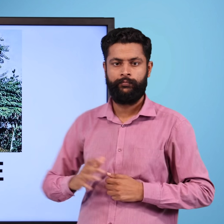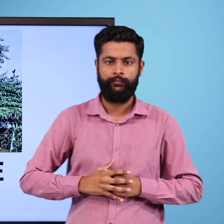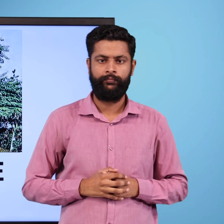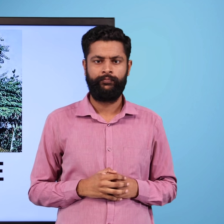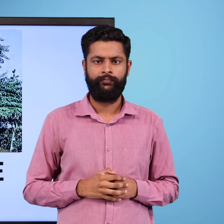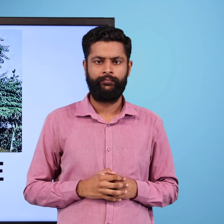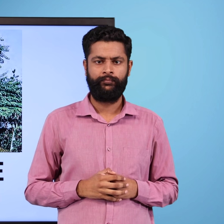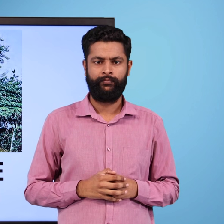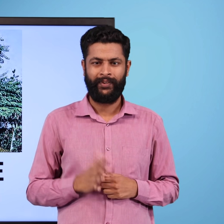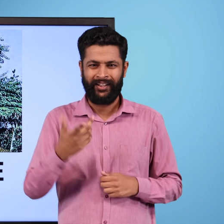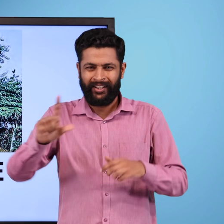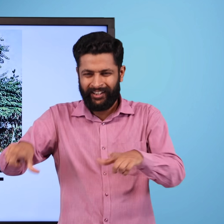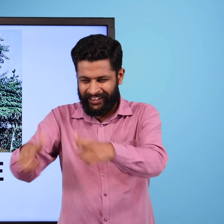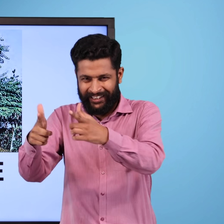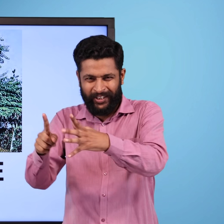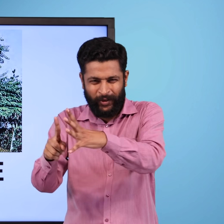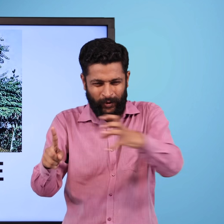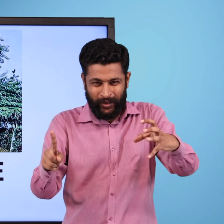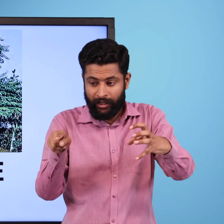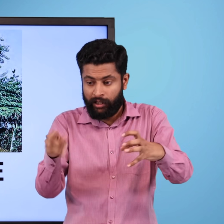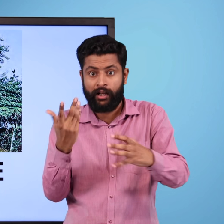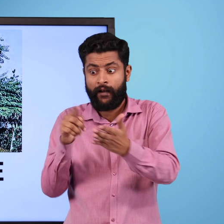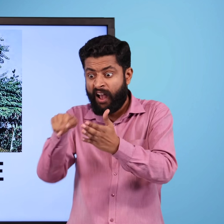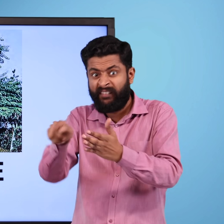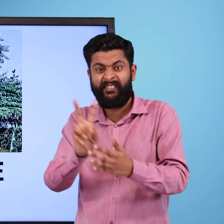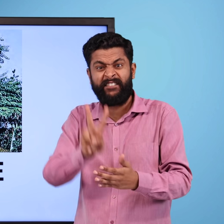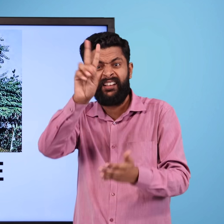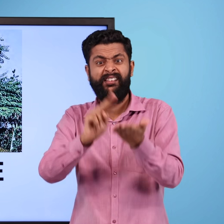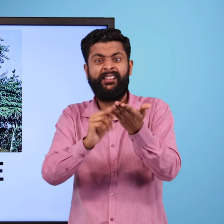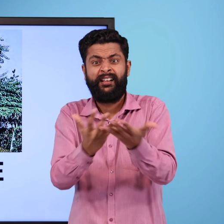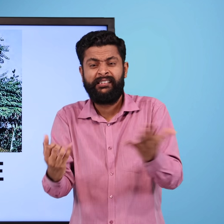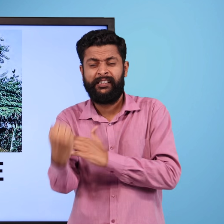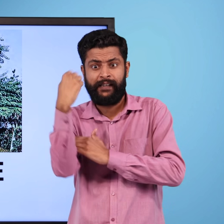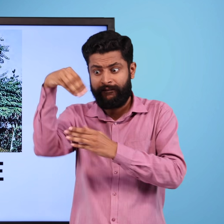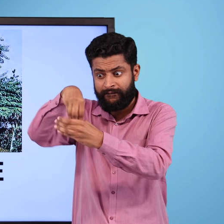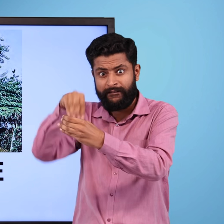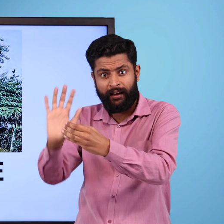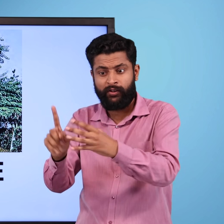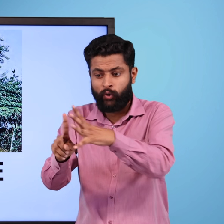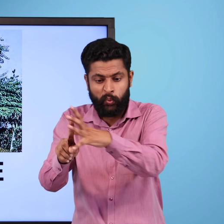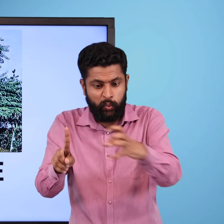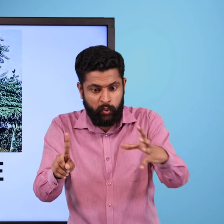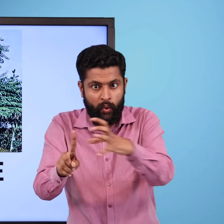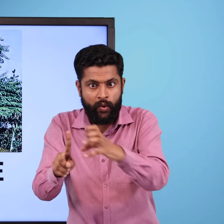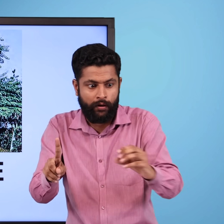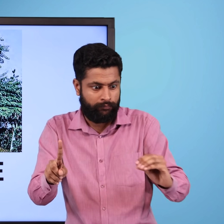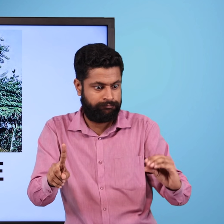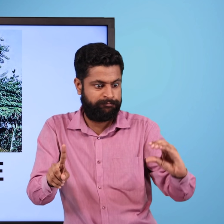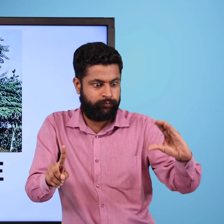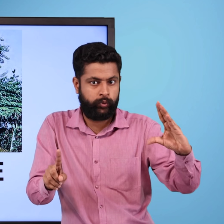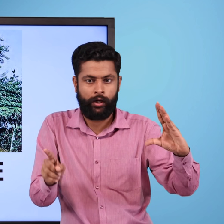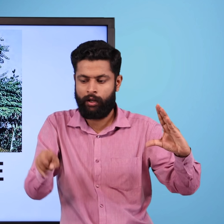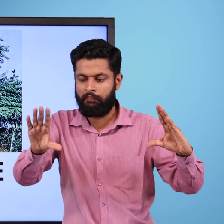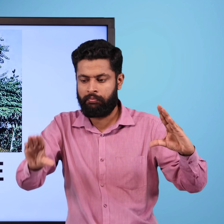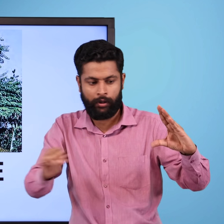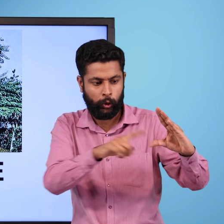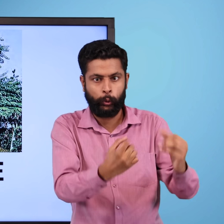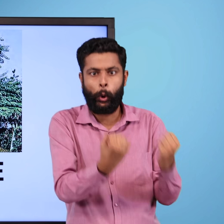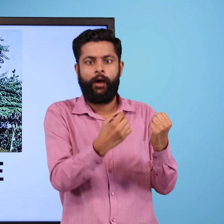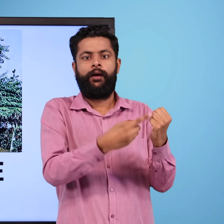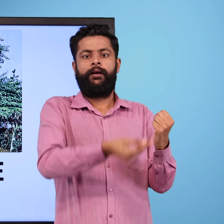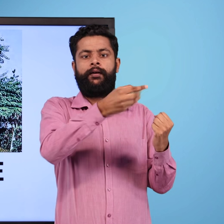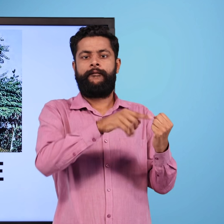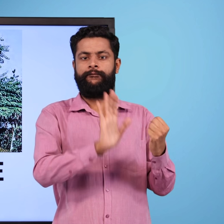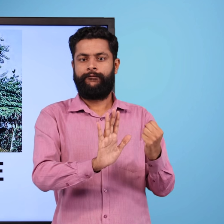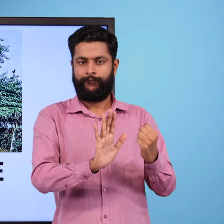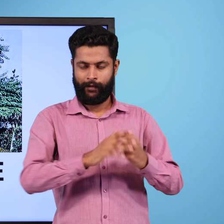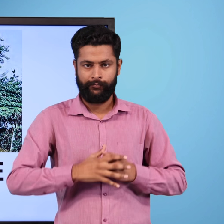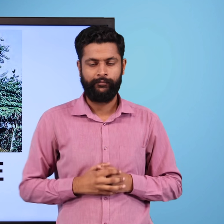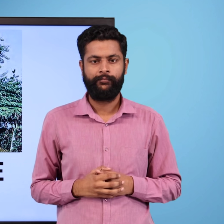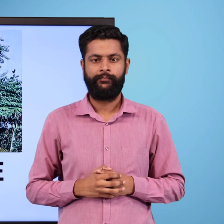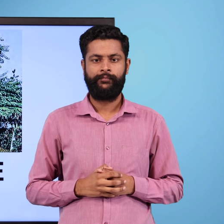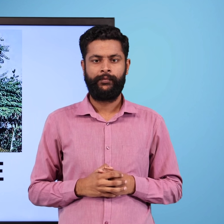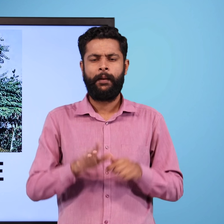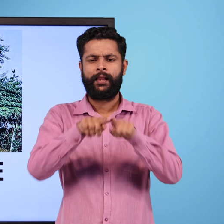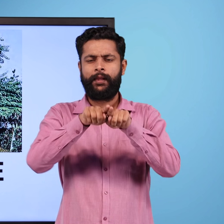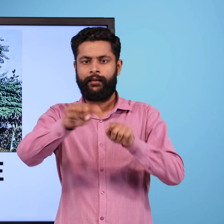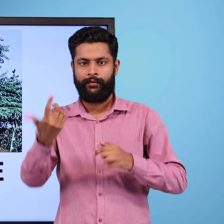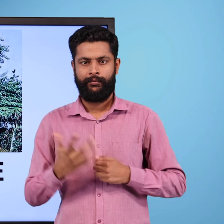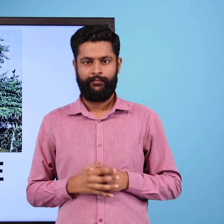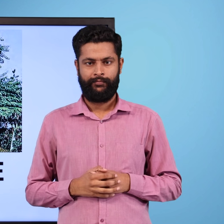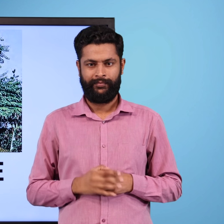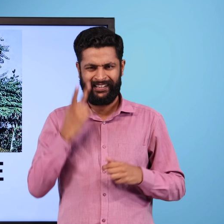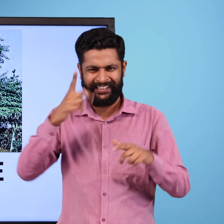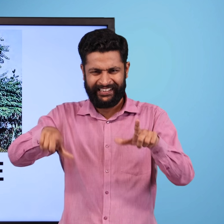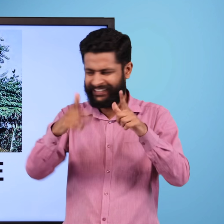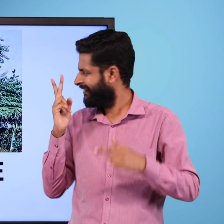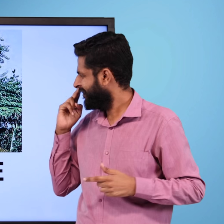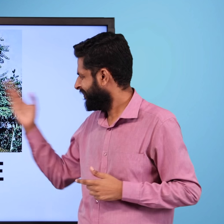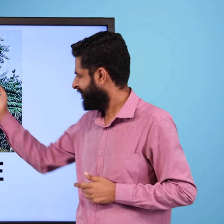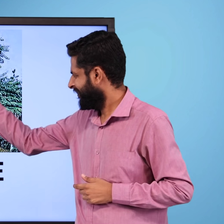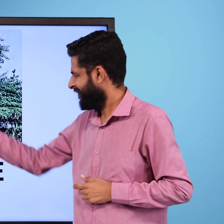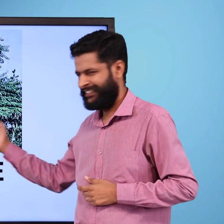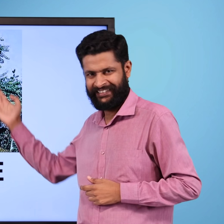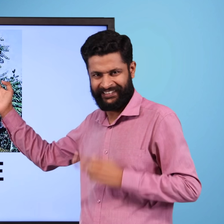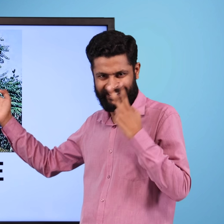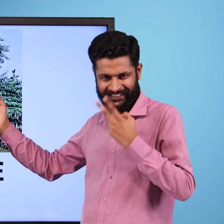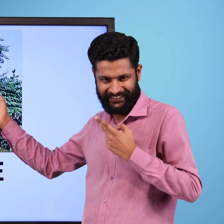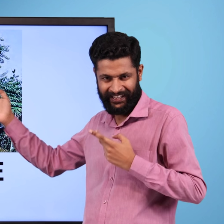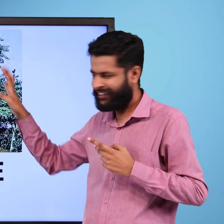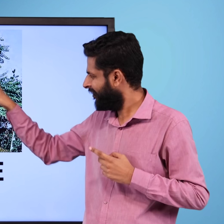It deprives the host organism of valuable nutrients. For example, Cuscuta is a parasite.